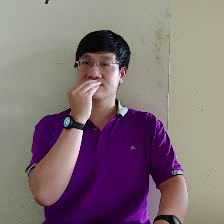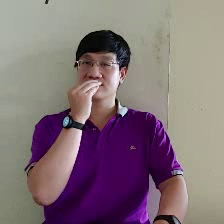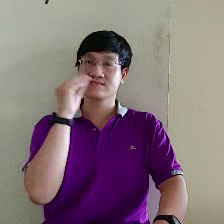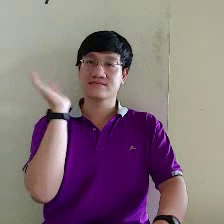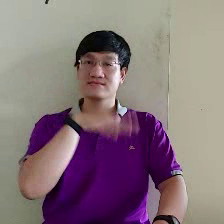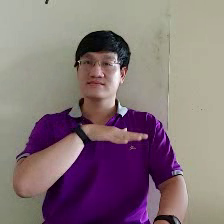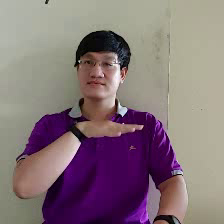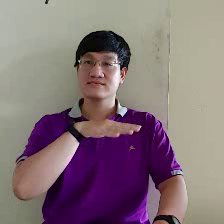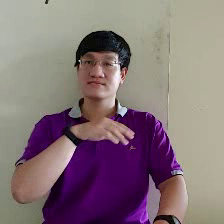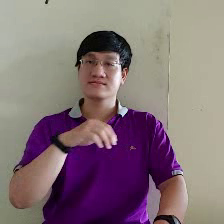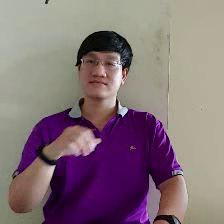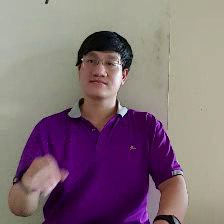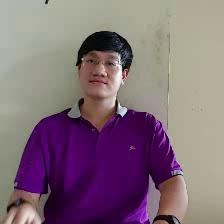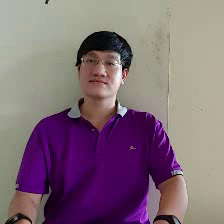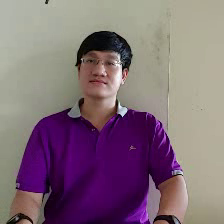Nói xấu